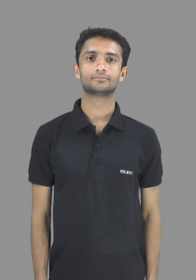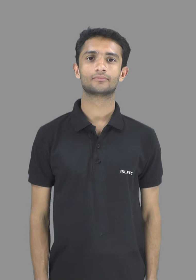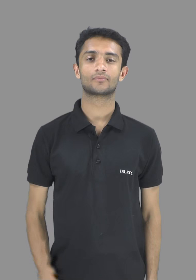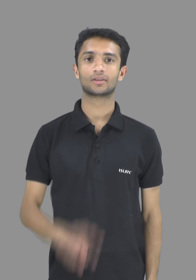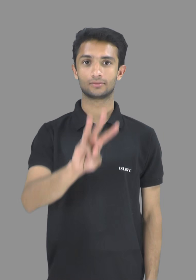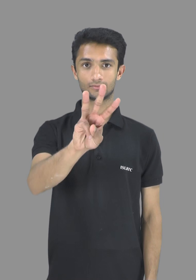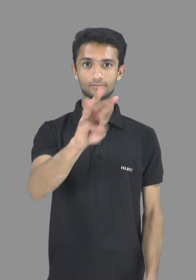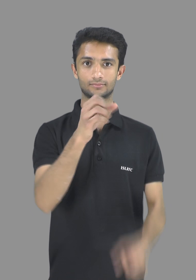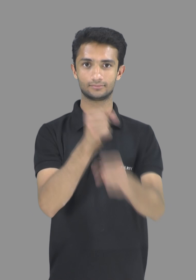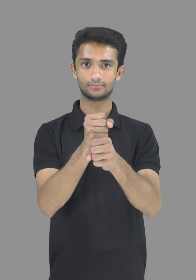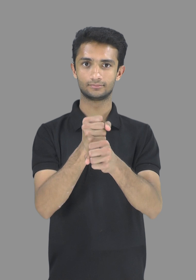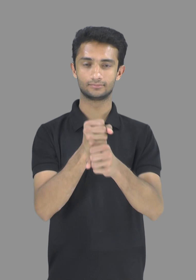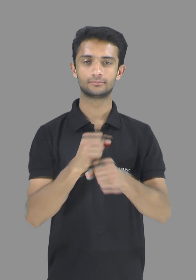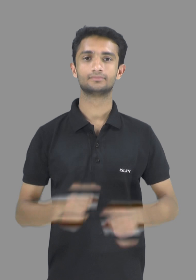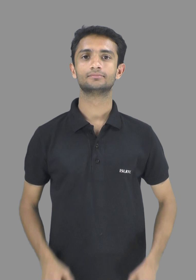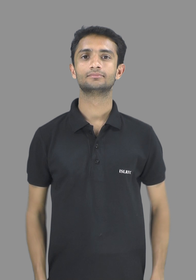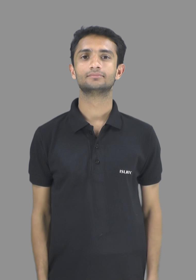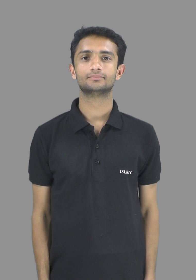3G